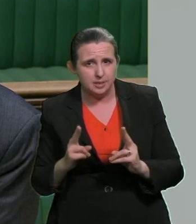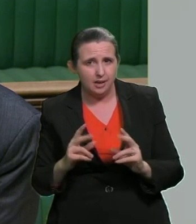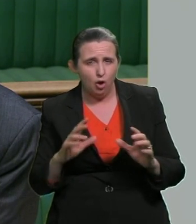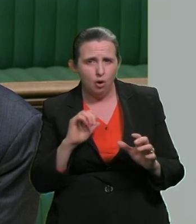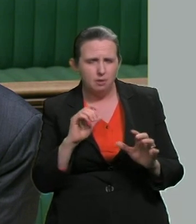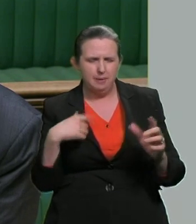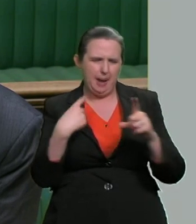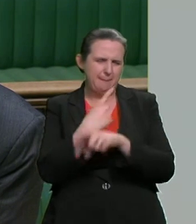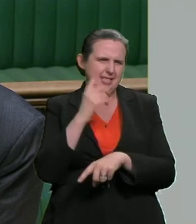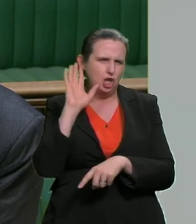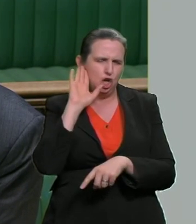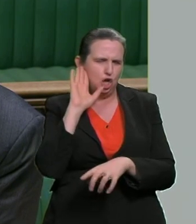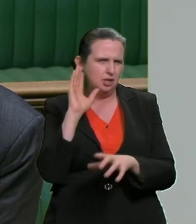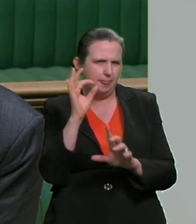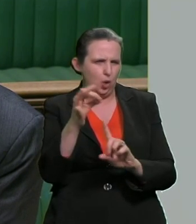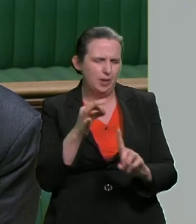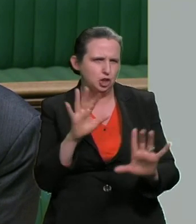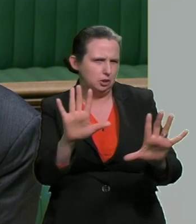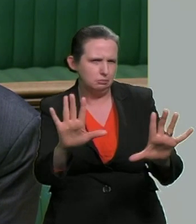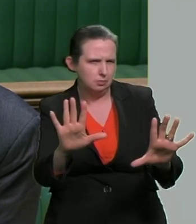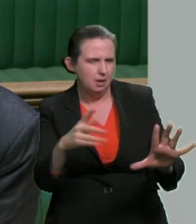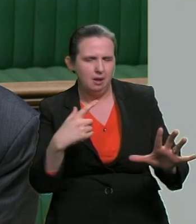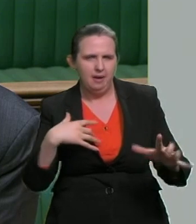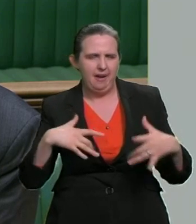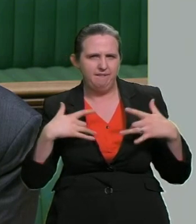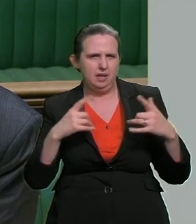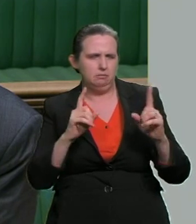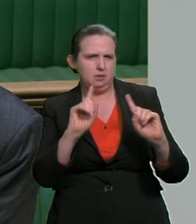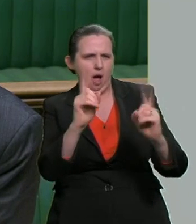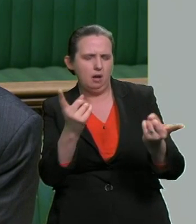Maybe I misunderstood; I do not think that to be realistic.